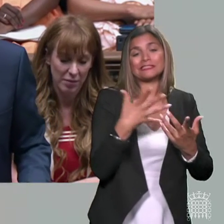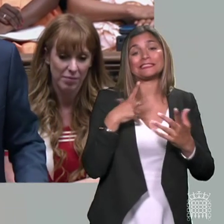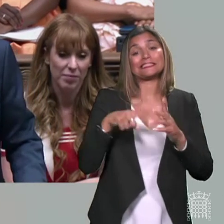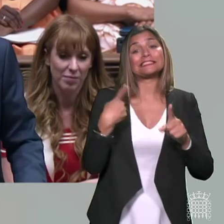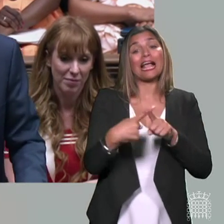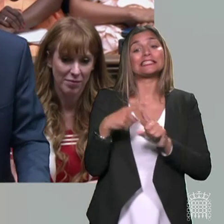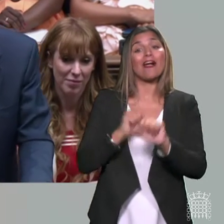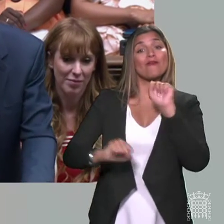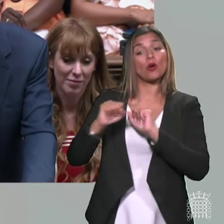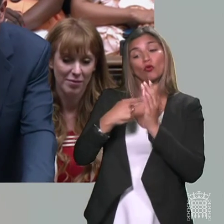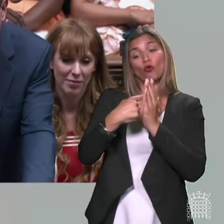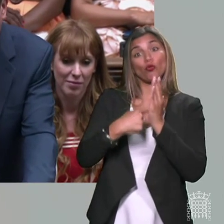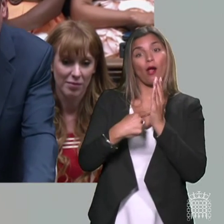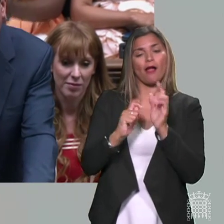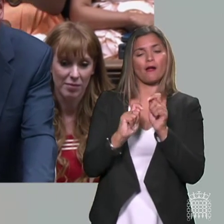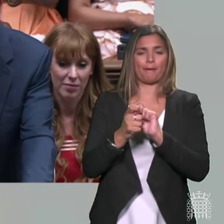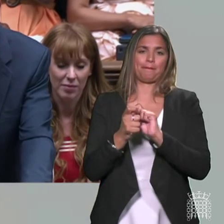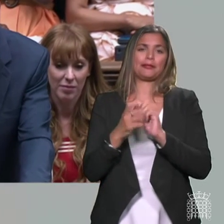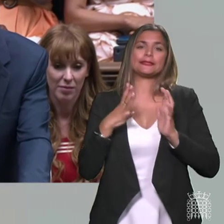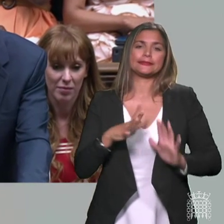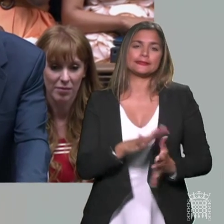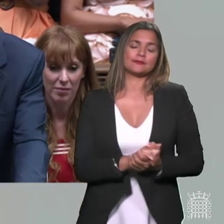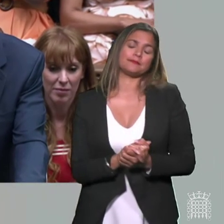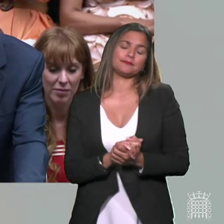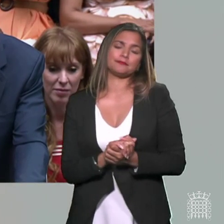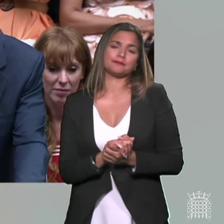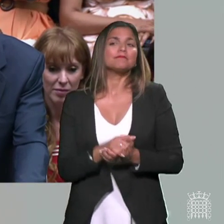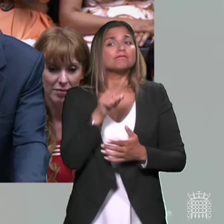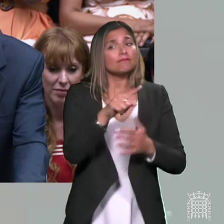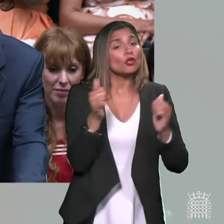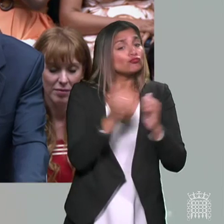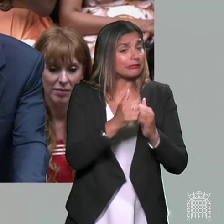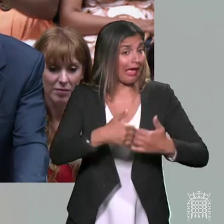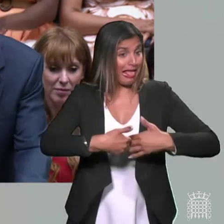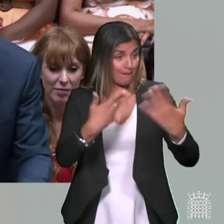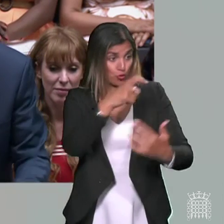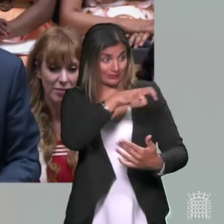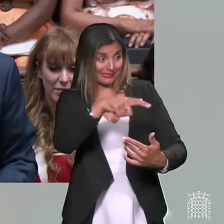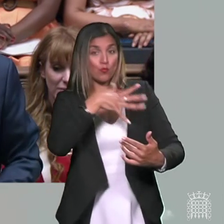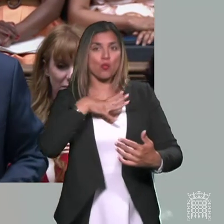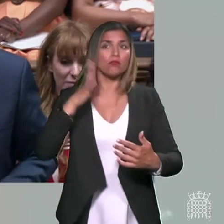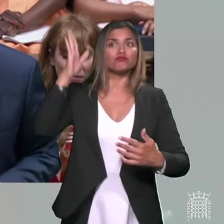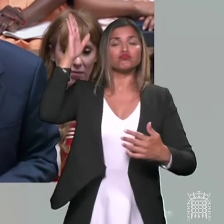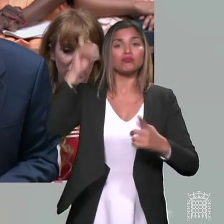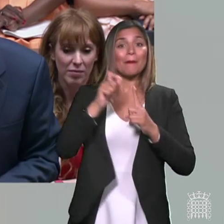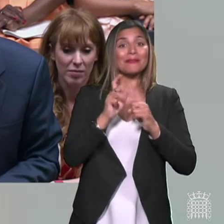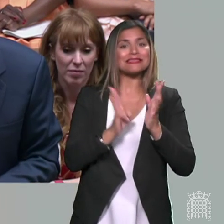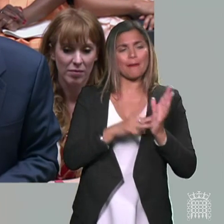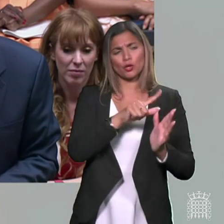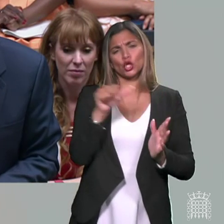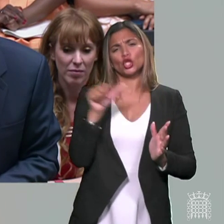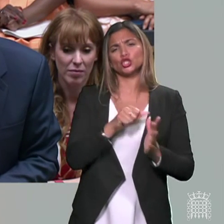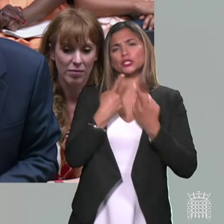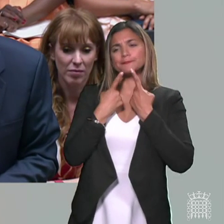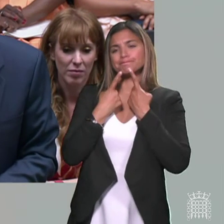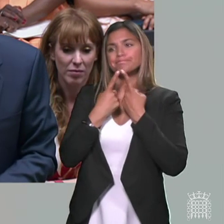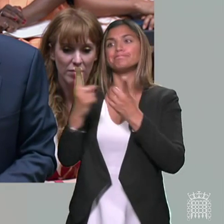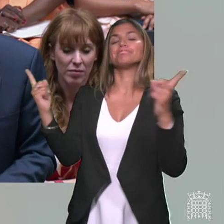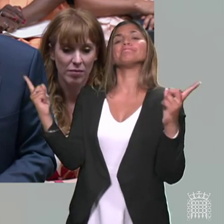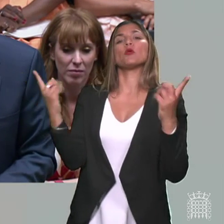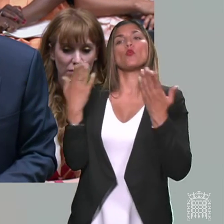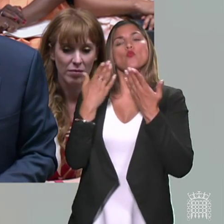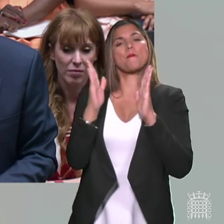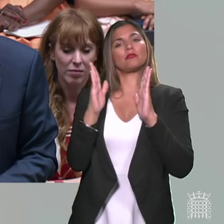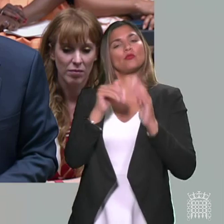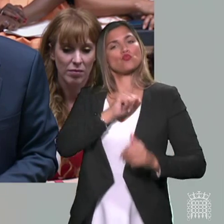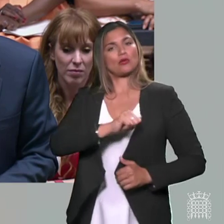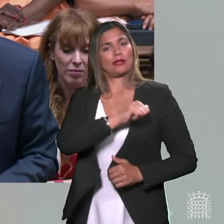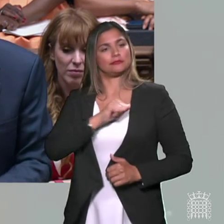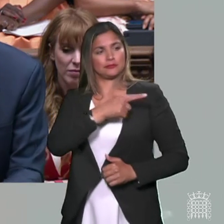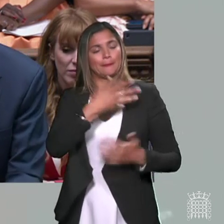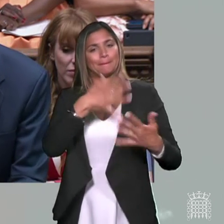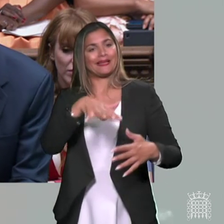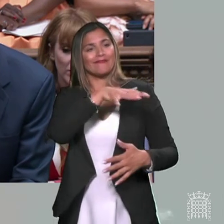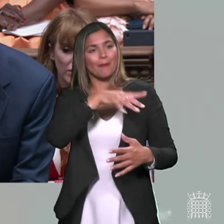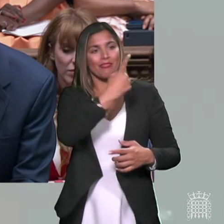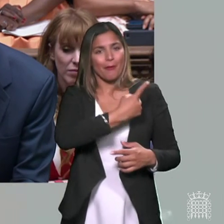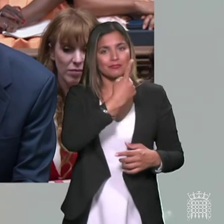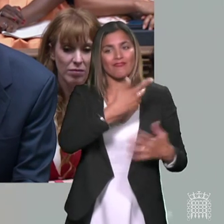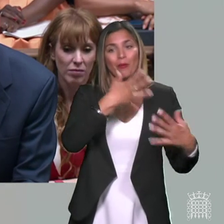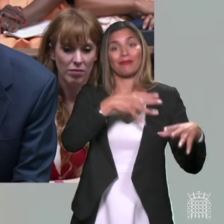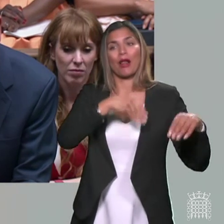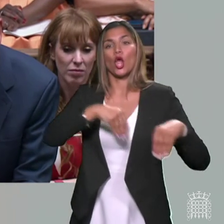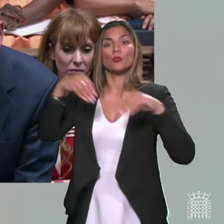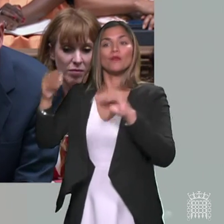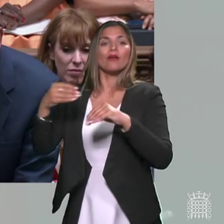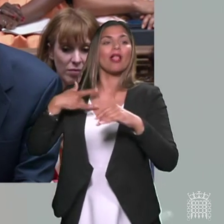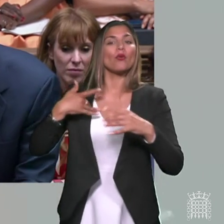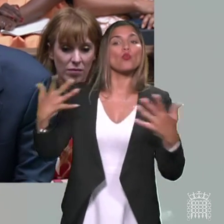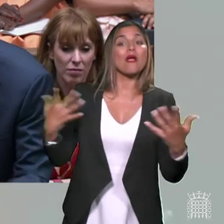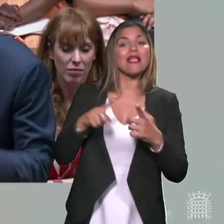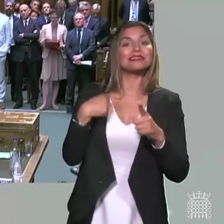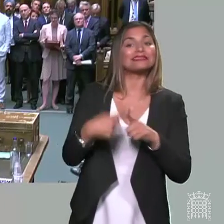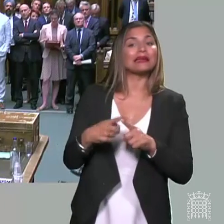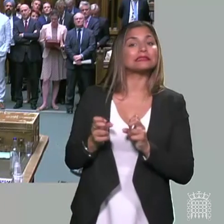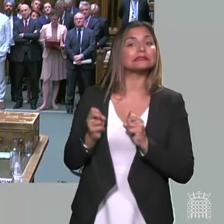At the very least, does he agree that anyone running to be Prime Minister should declare where they and their family have been domiciled for tax purposes, and whether they have ever been a beneficiary of an offshore tax scheme?